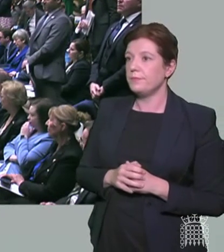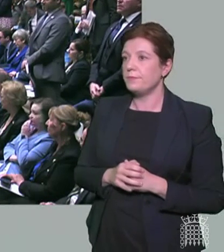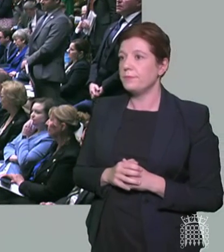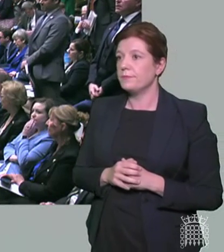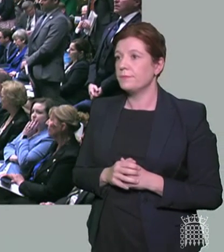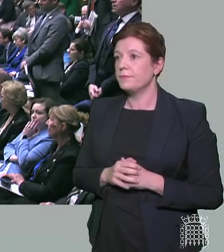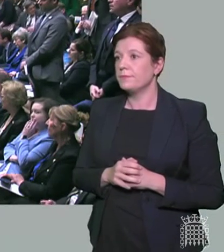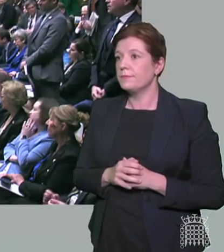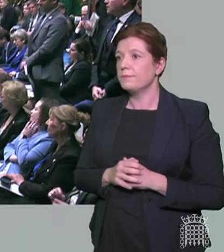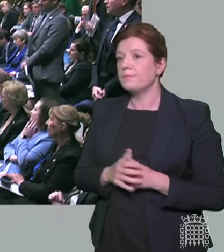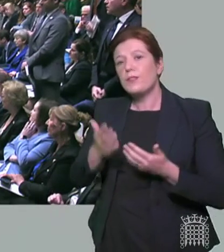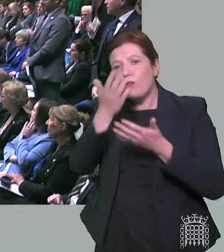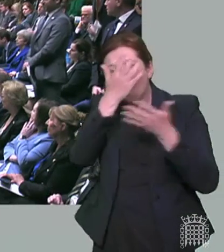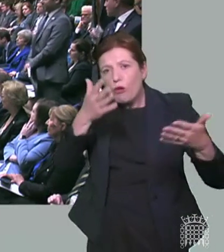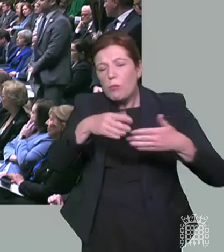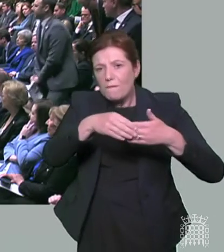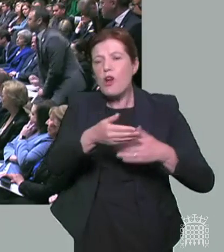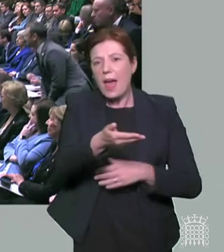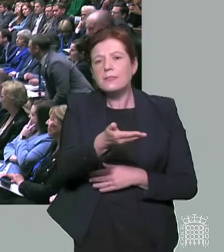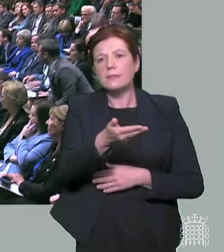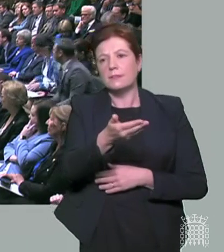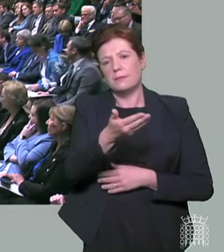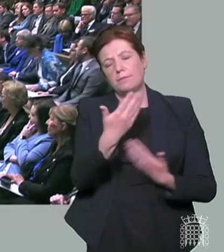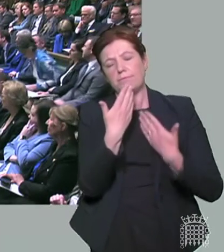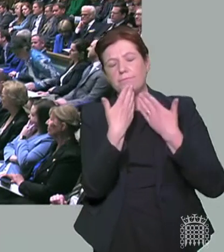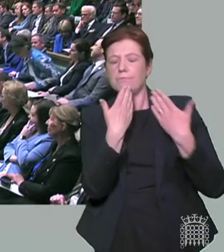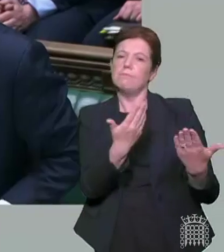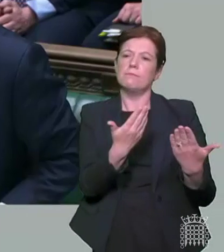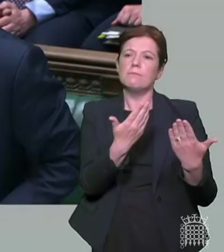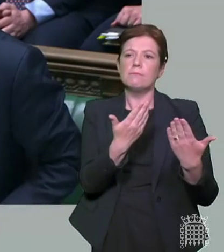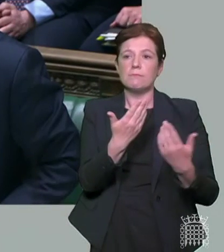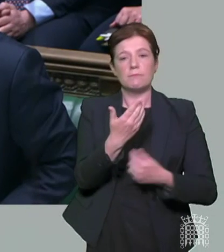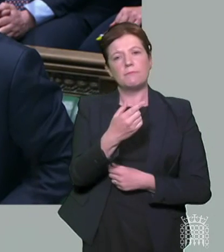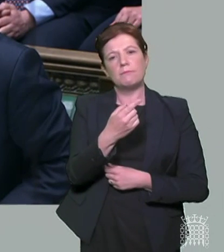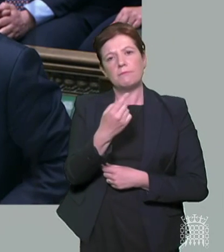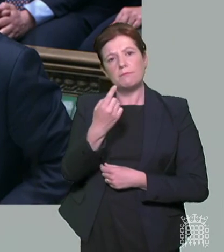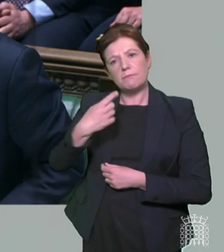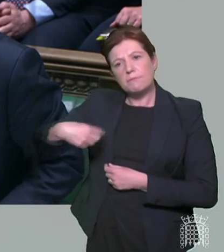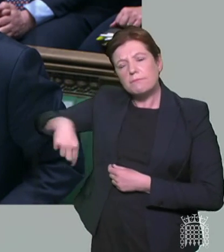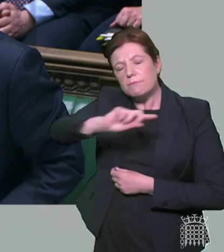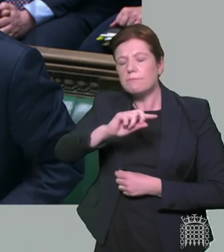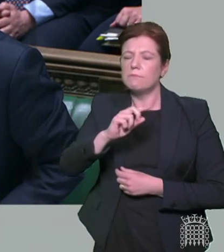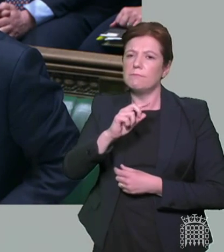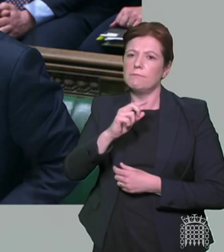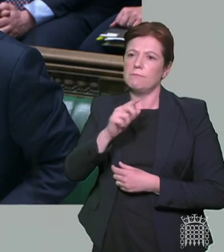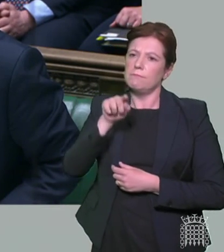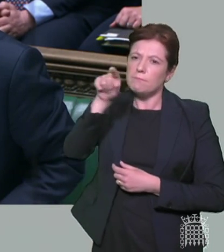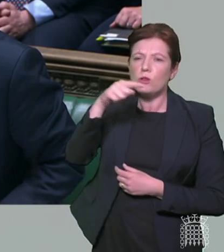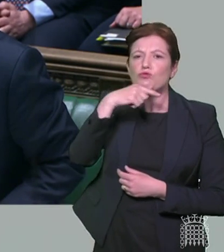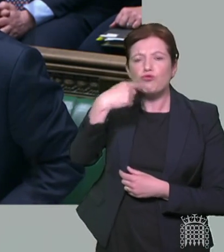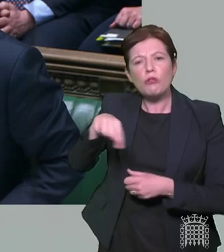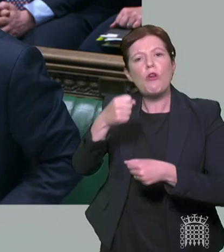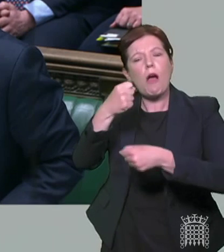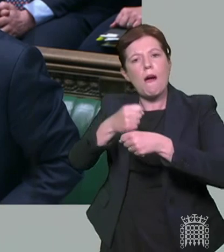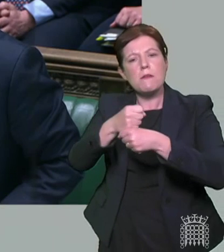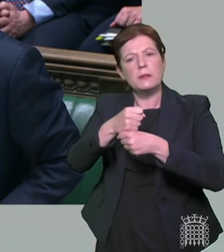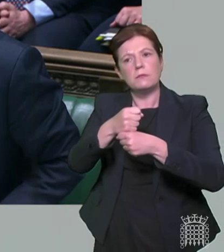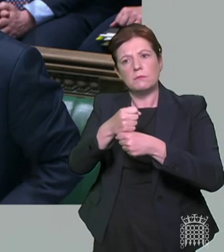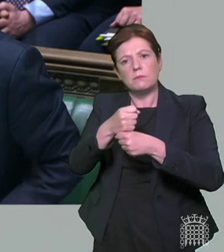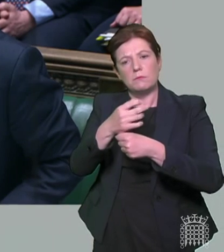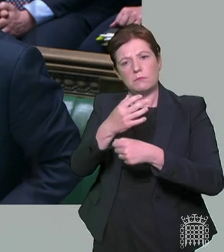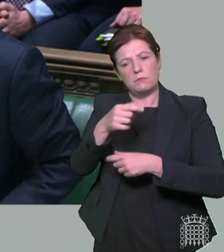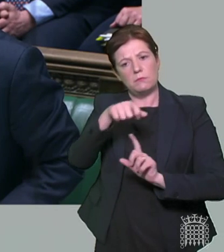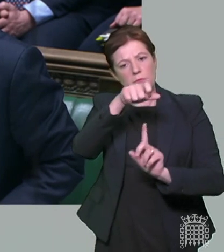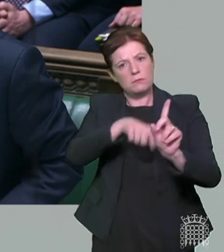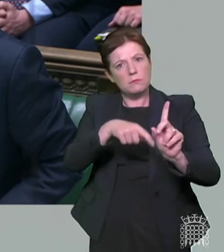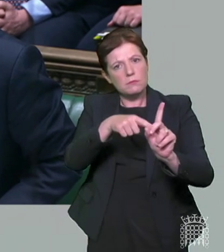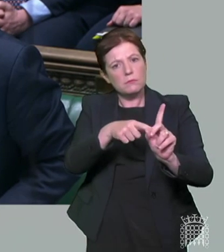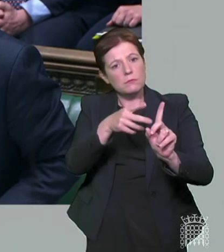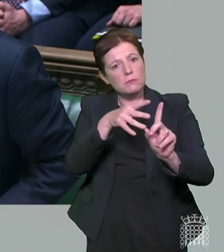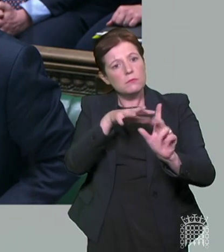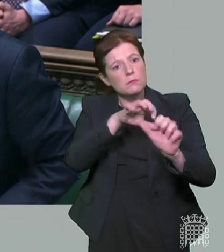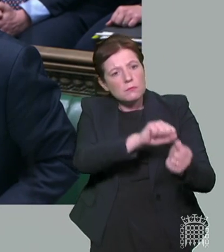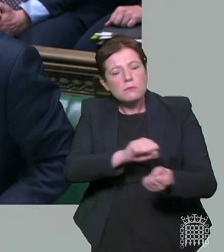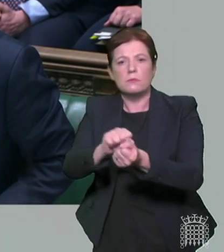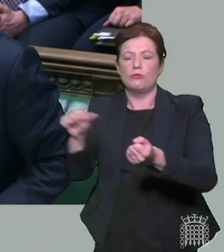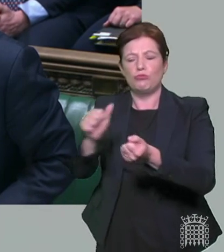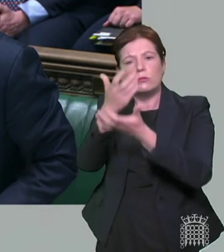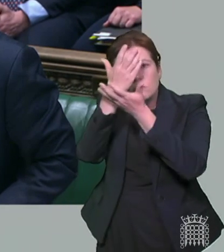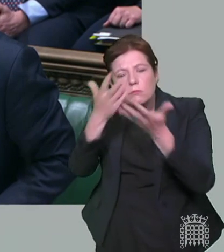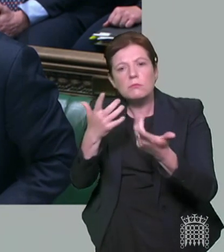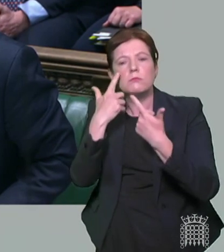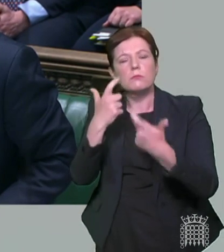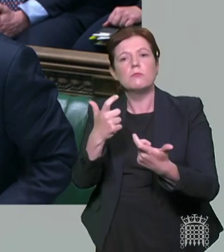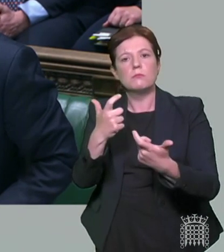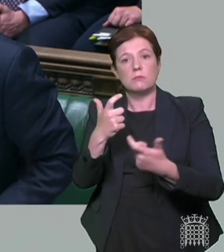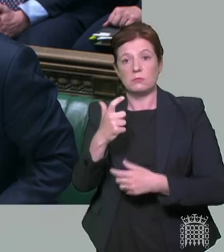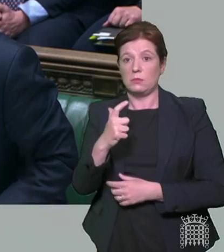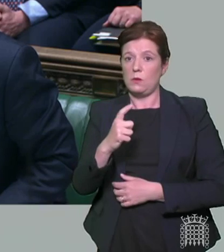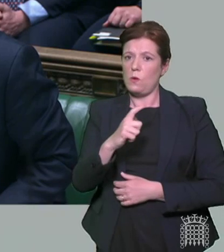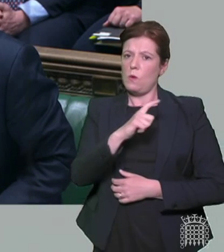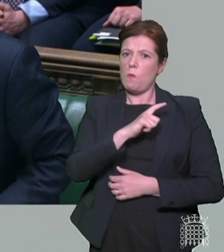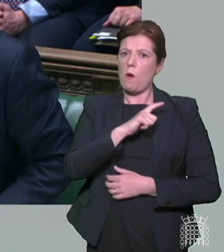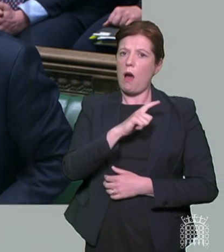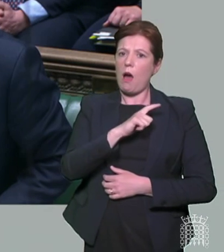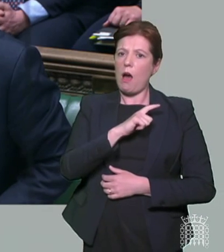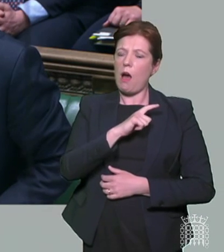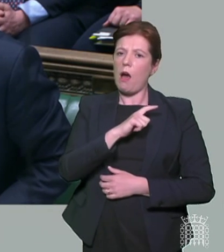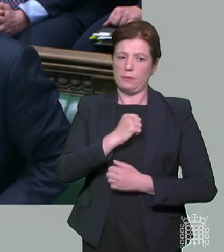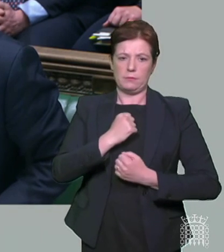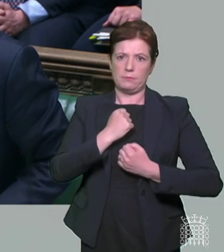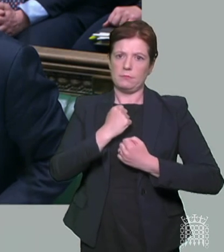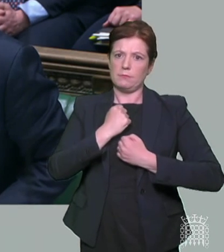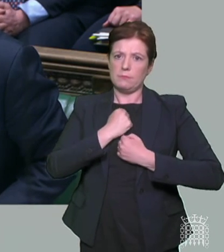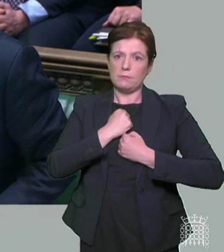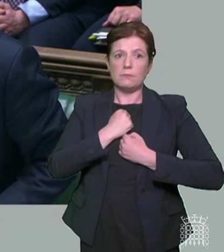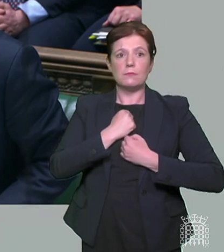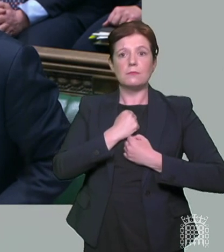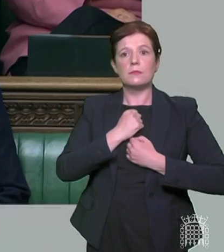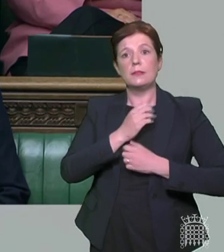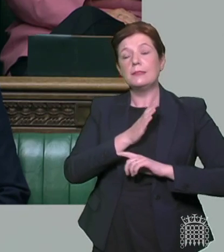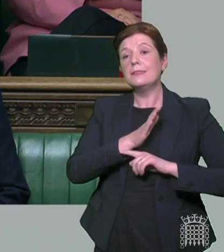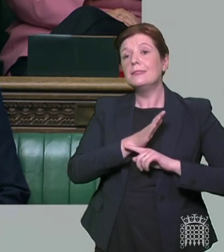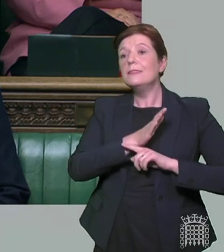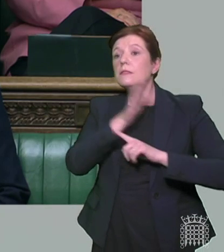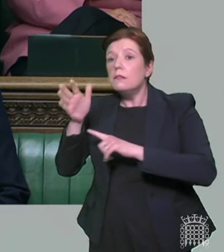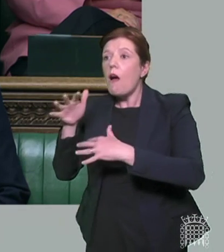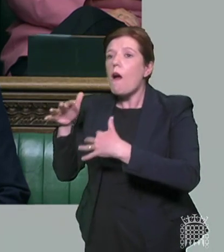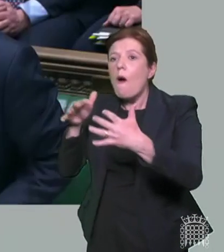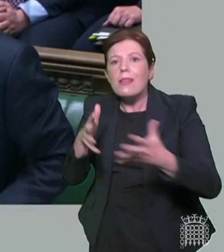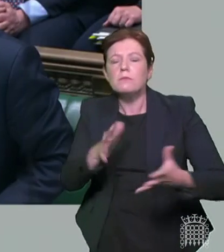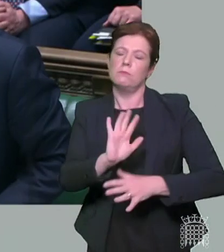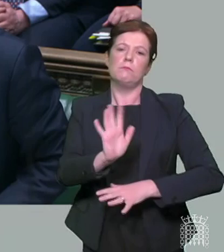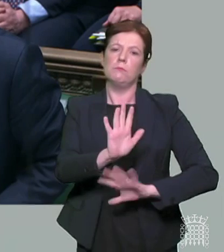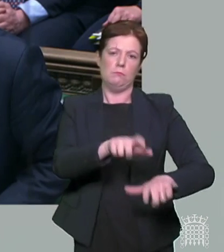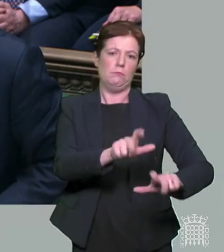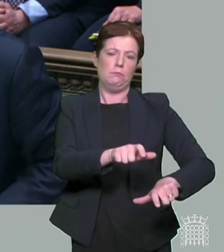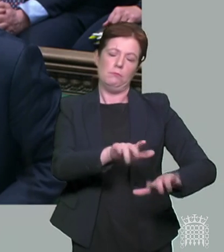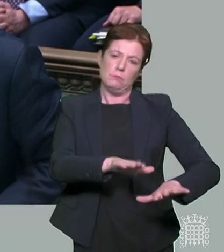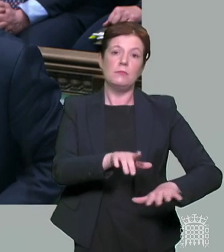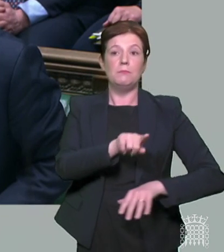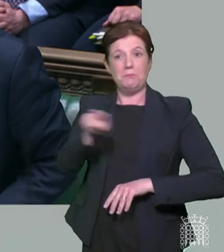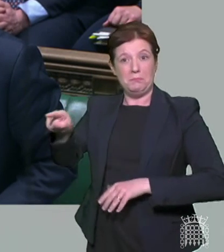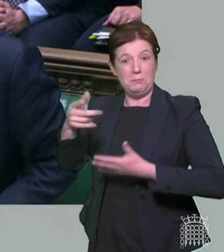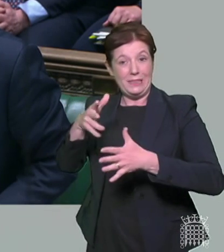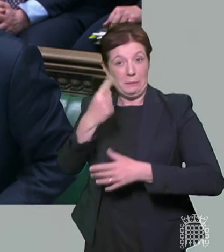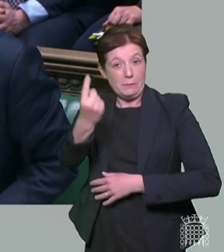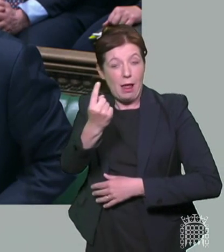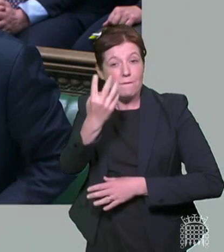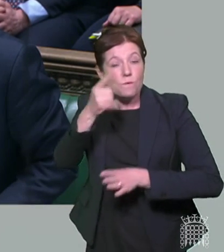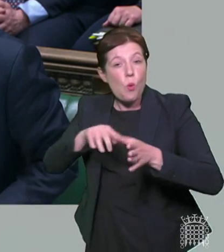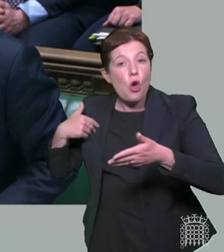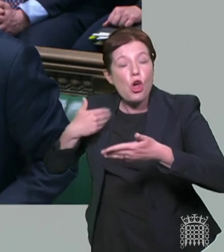I thank my right honourable Friend very much, and I think everybody will want to urge the Russian state to treat his constituent humanely and compassionately, because in my view, although we do not encourage people going to that theatre of conflict—in fact, we actively dissuade them from doing so—I understand that he had been serving in the Ukrainian forces